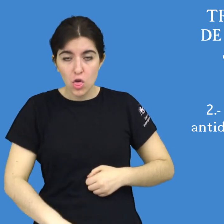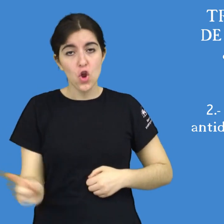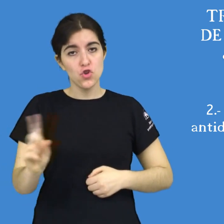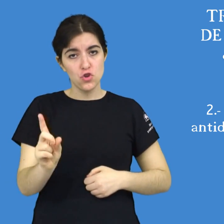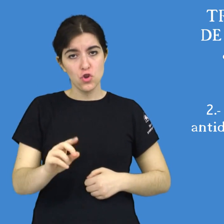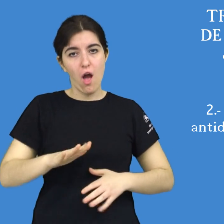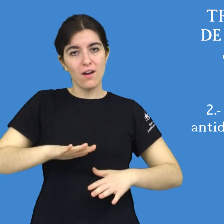no